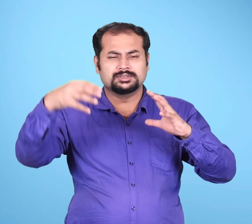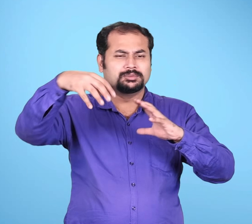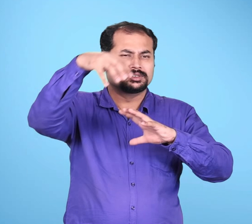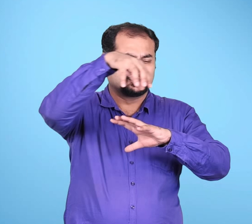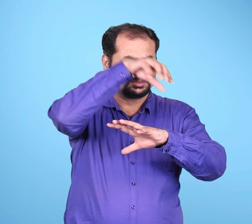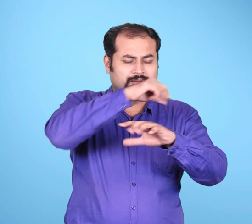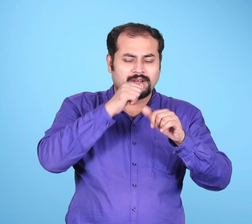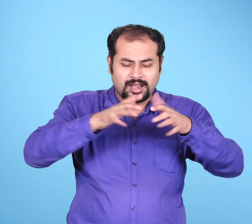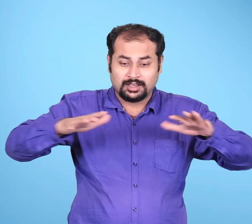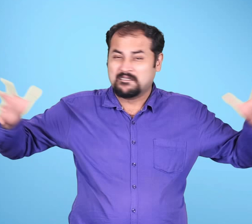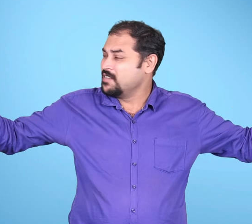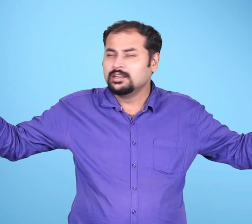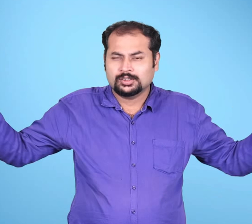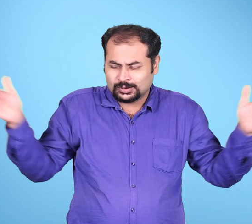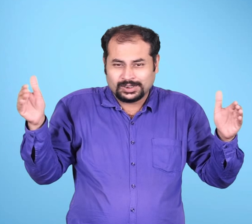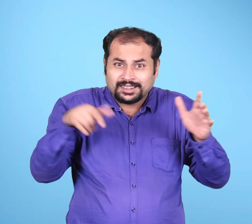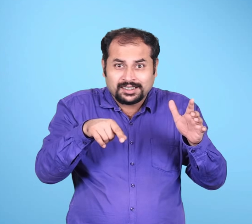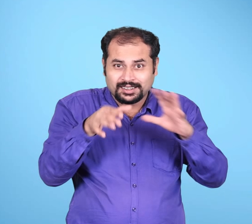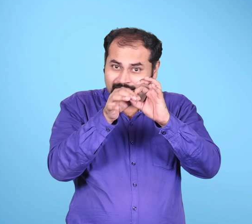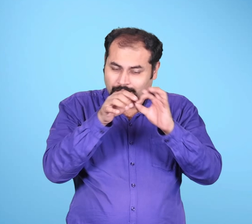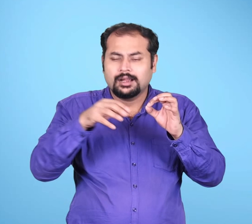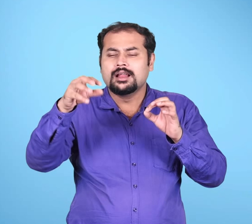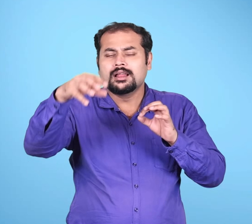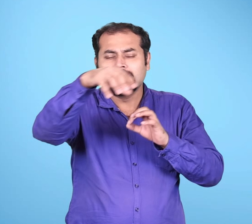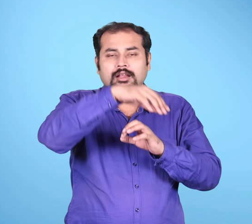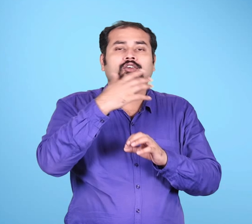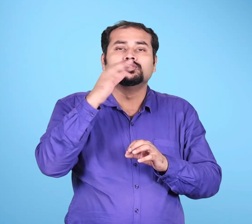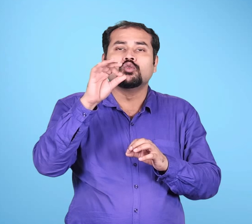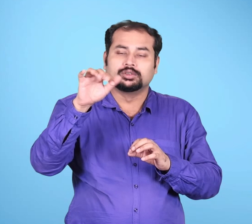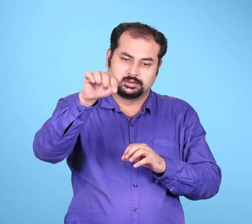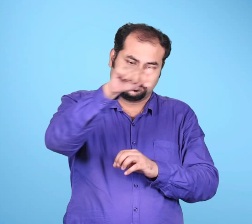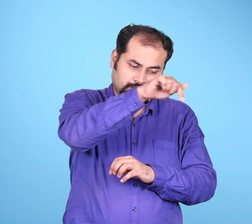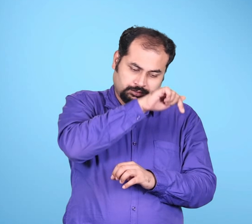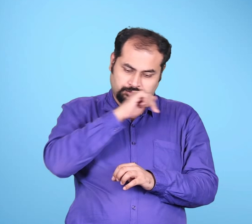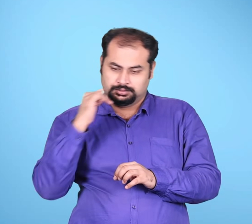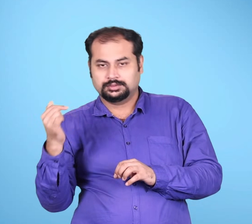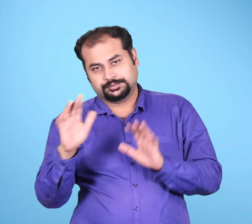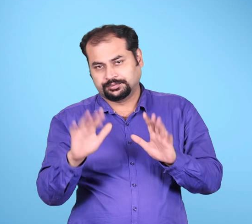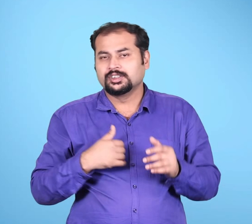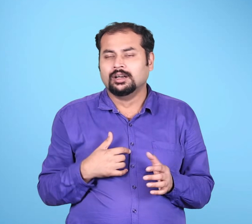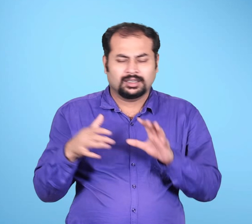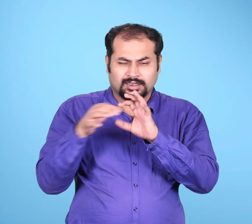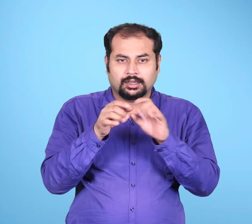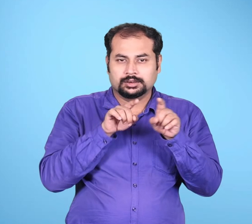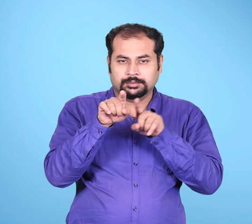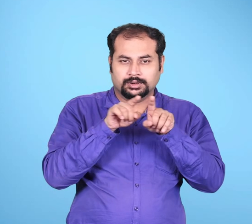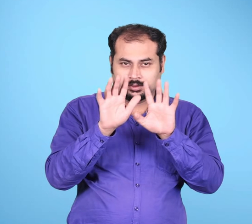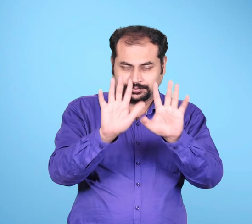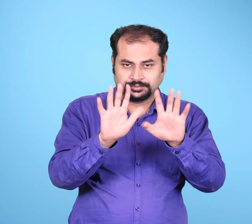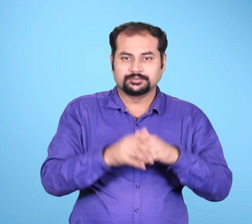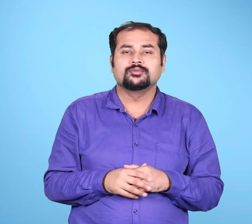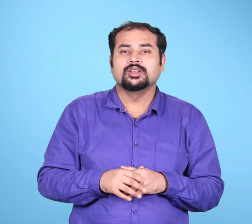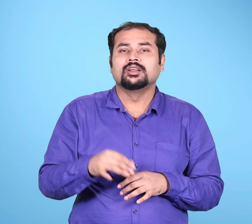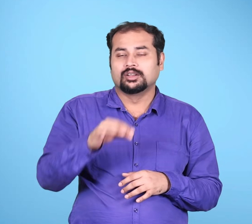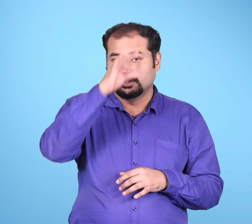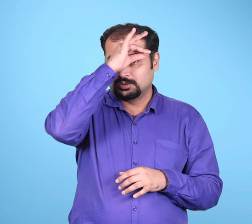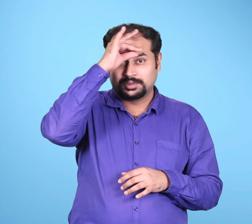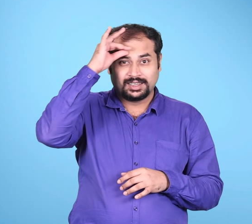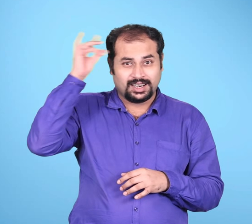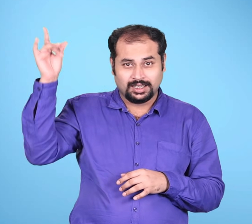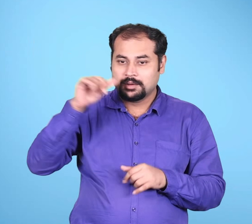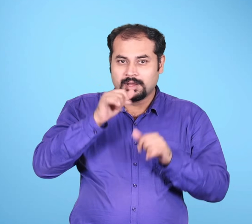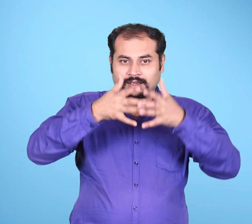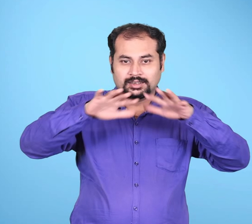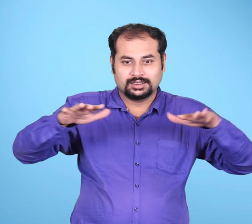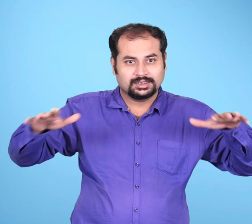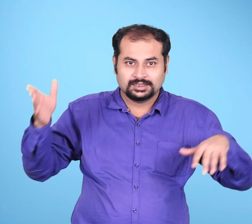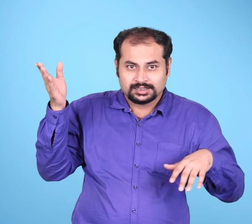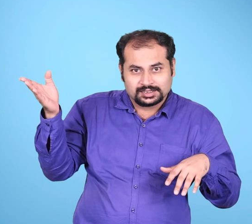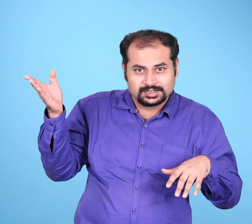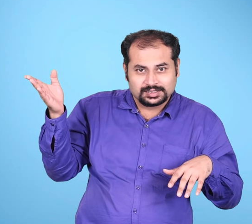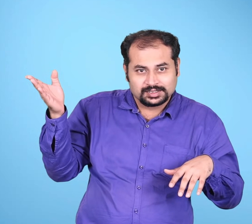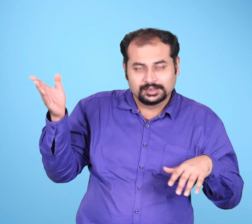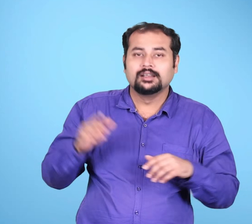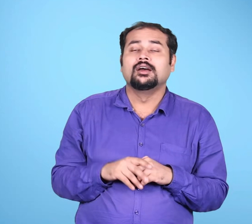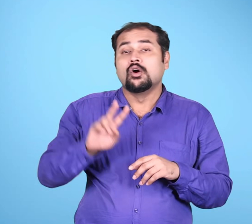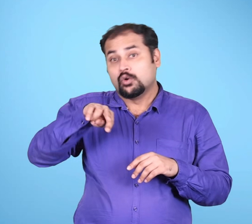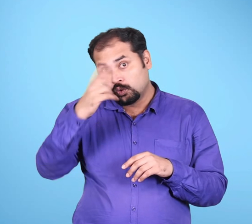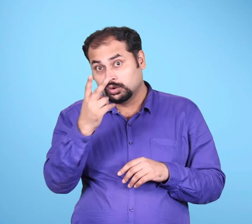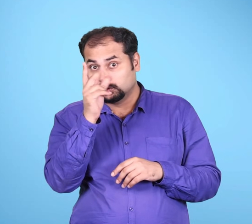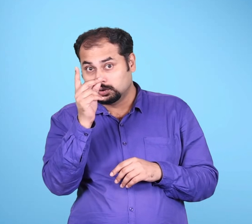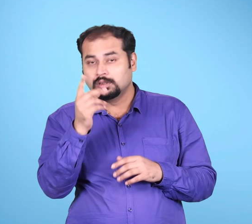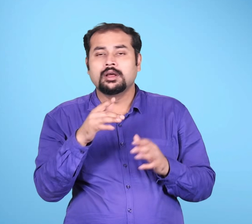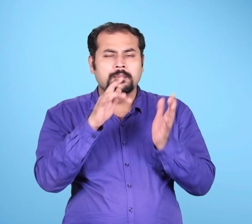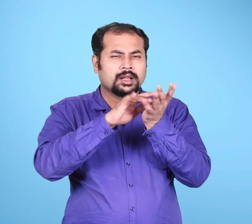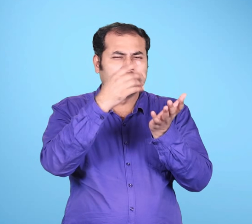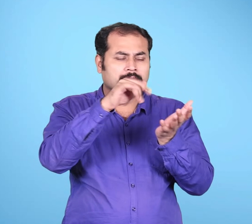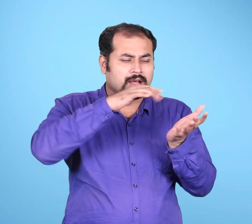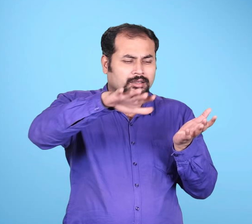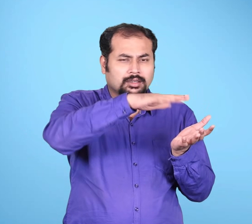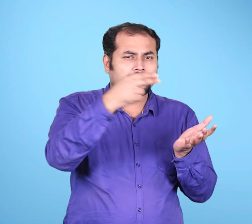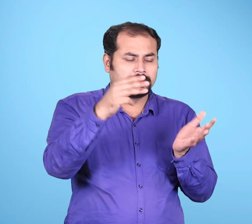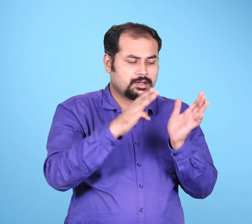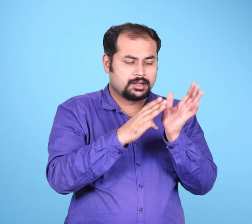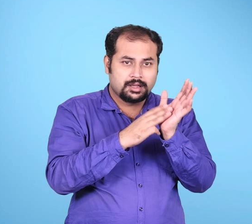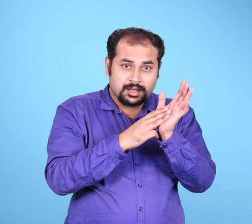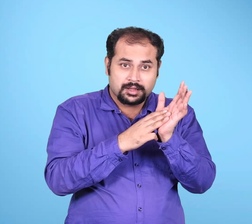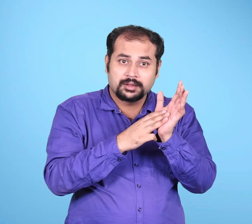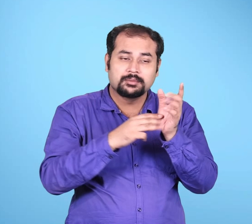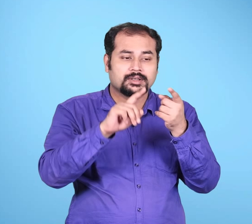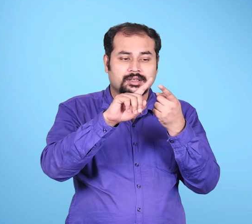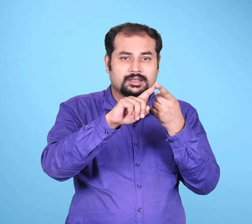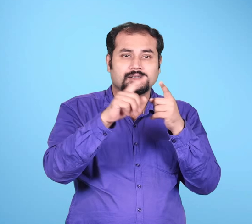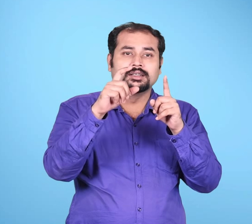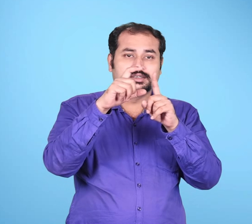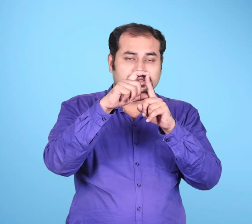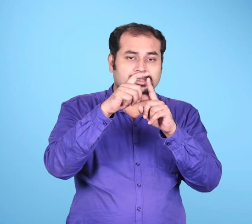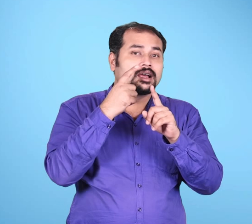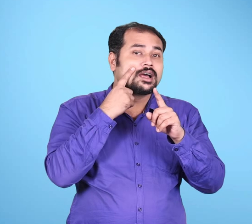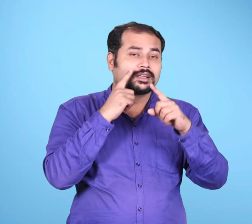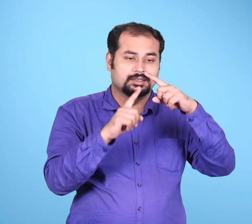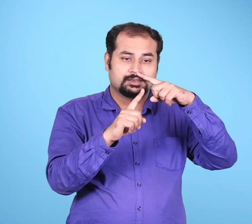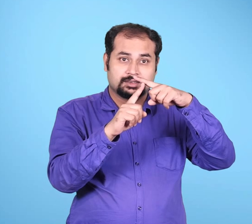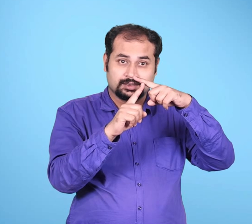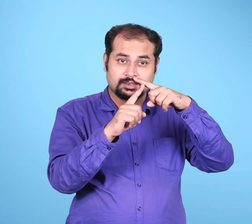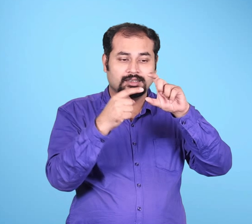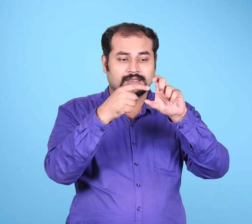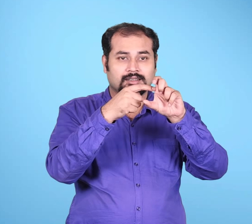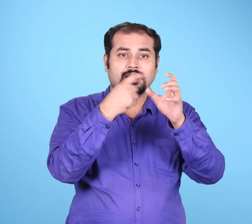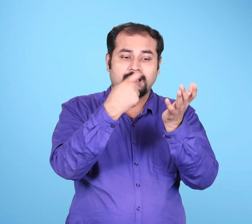and in proximity to a continent. the Arabian Sea and the Mediterranean Sea. The term is also used for large enclosed saline water bodies,